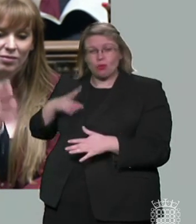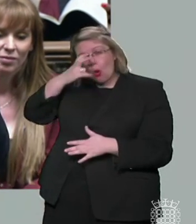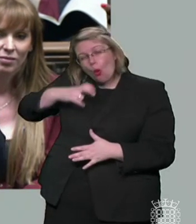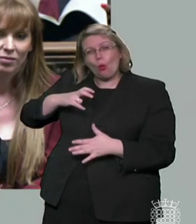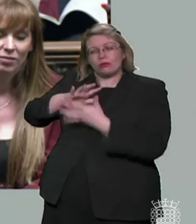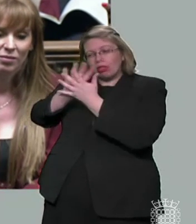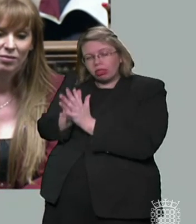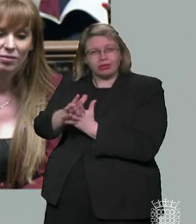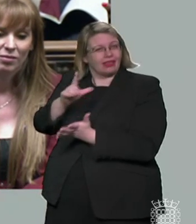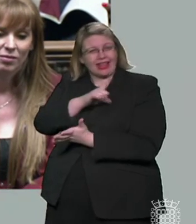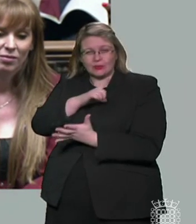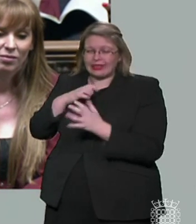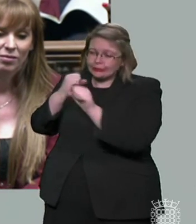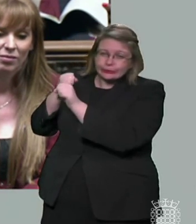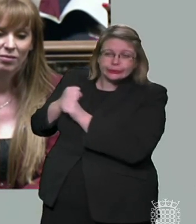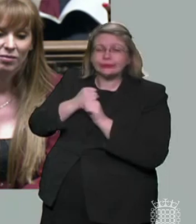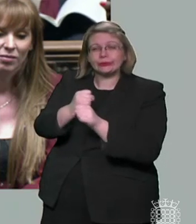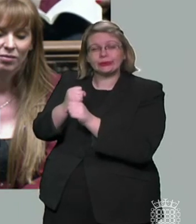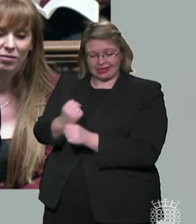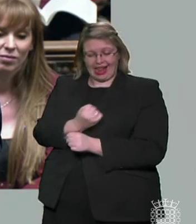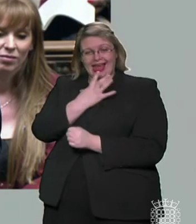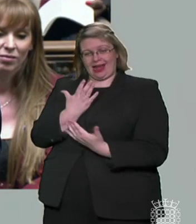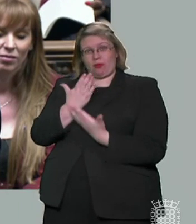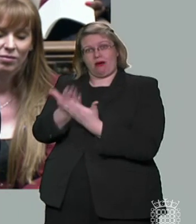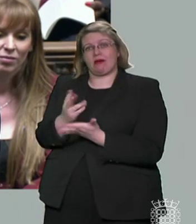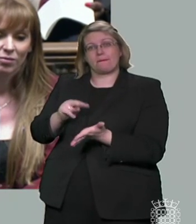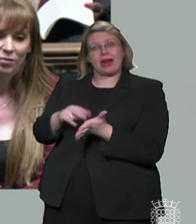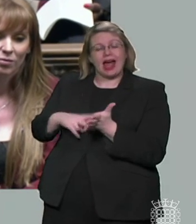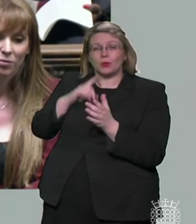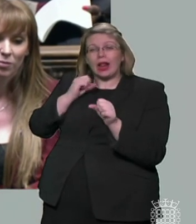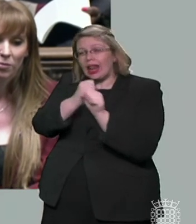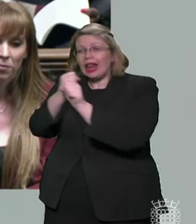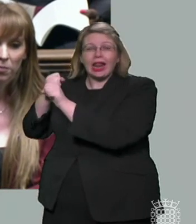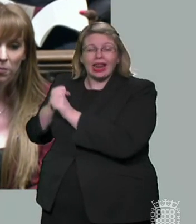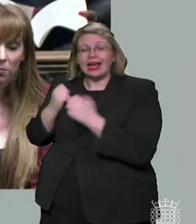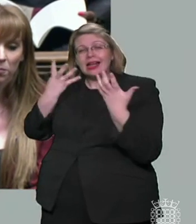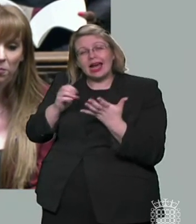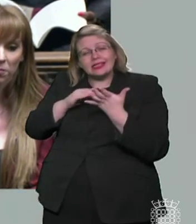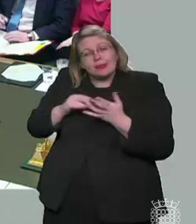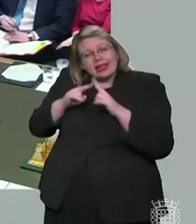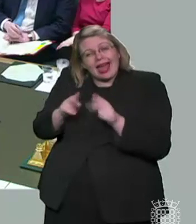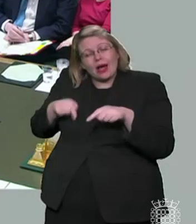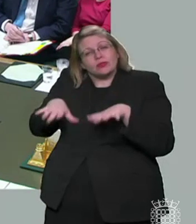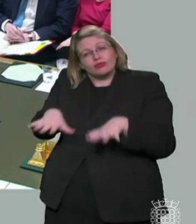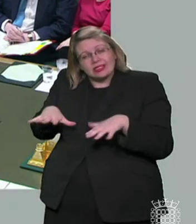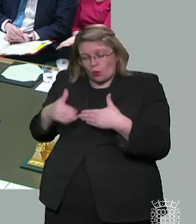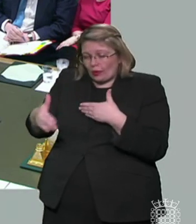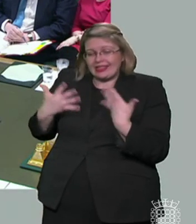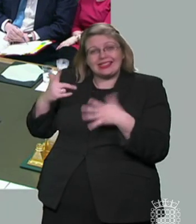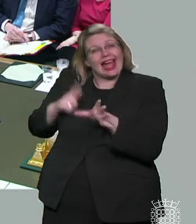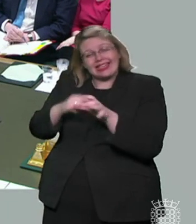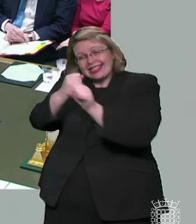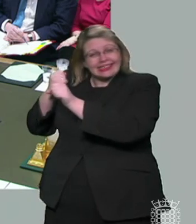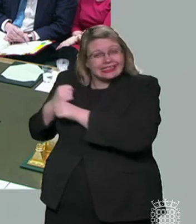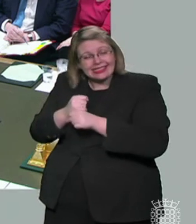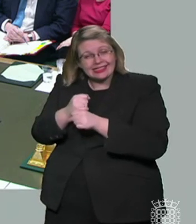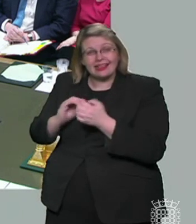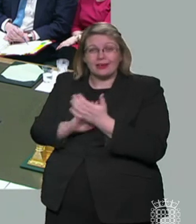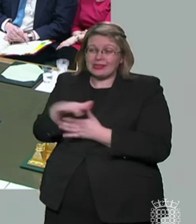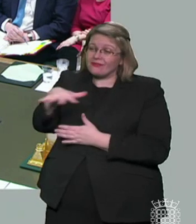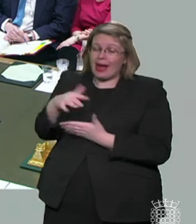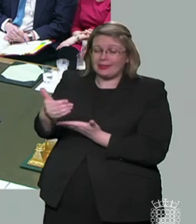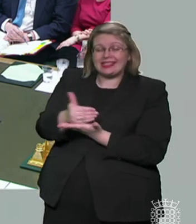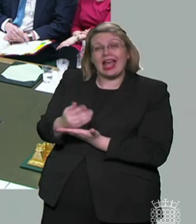That is why Labour set out a plan to upgrade the 19 million British homes that desperately need it within a decade, saving families £400 on their energy bills